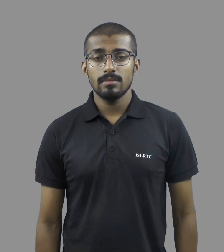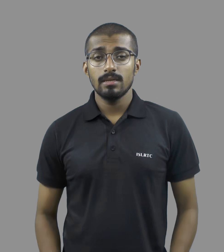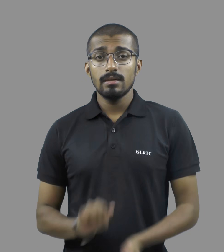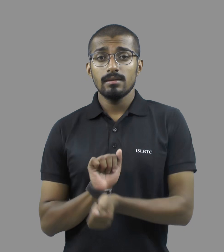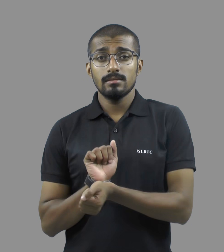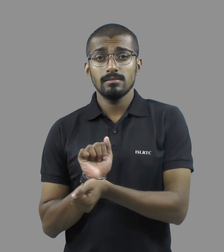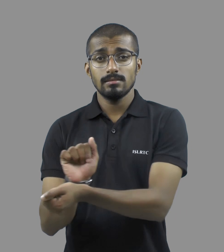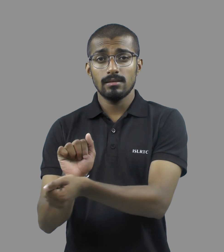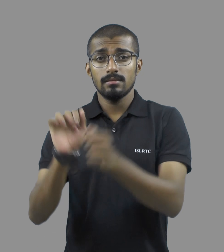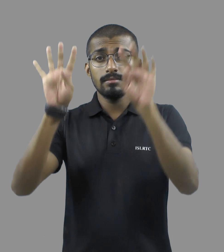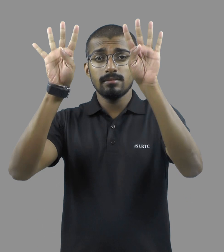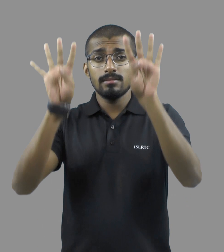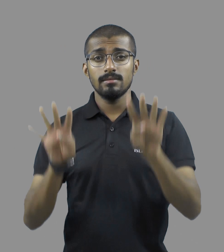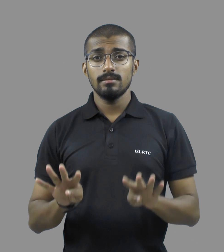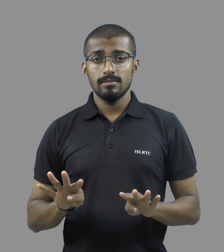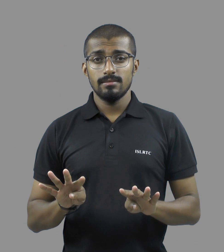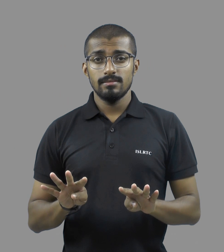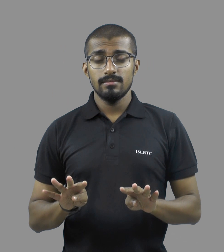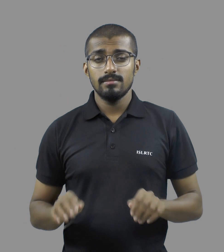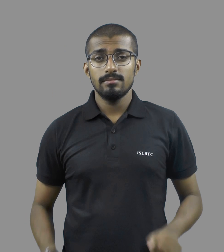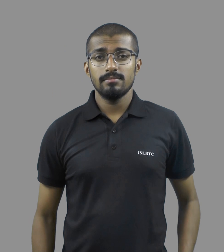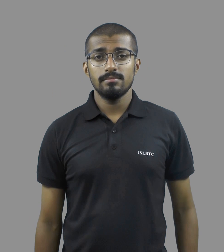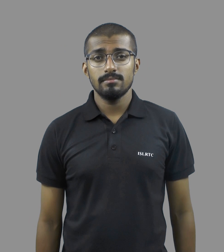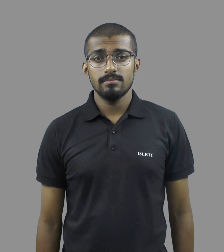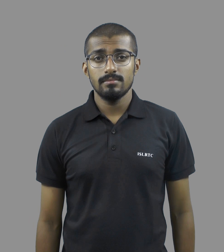Jail